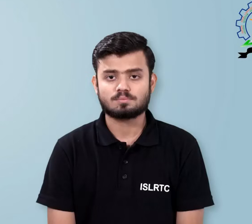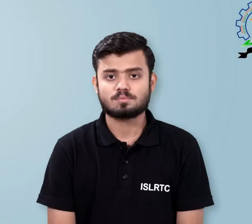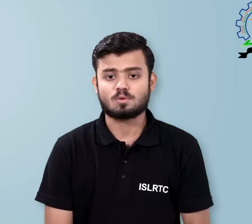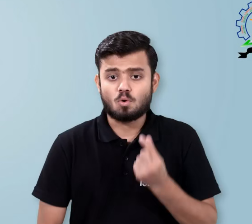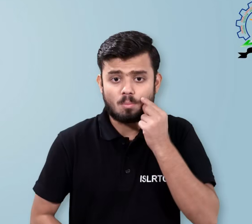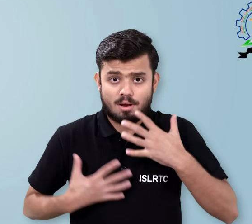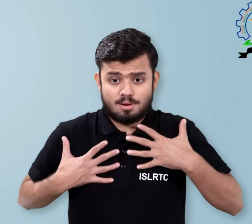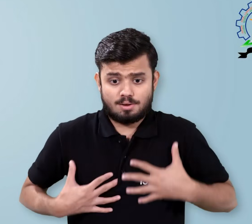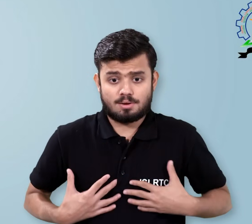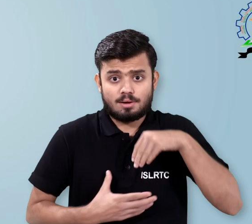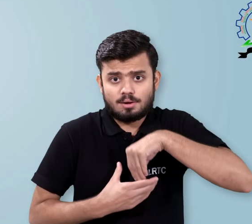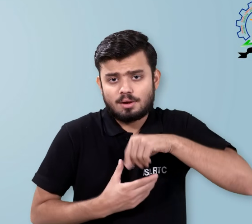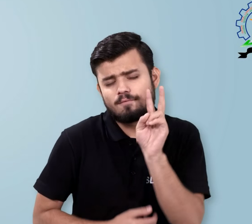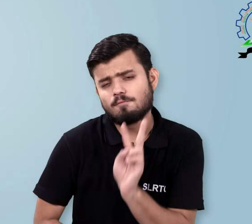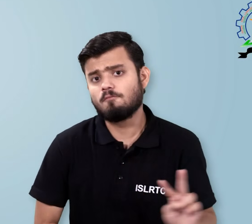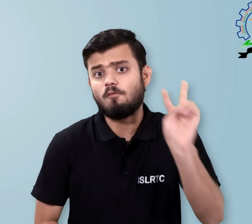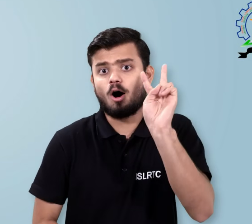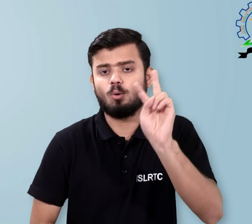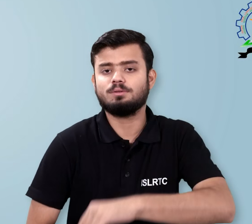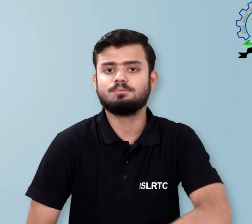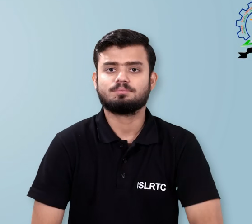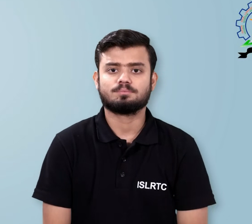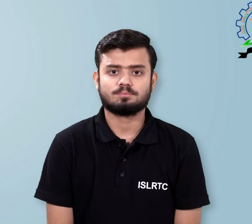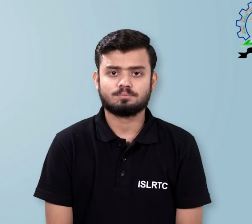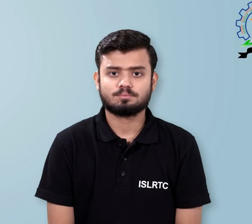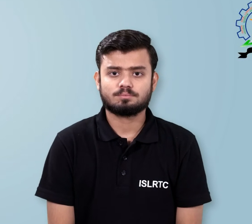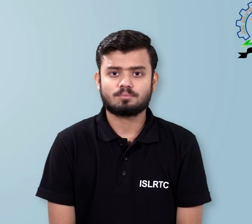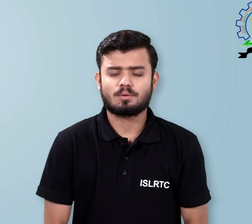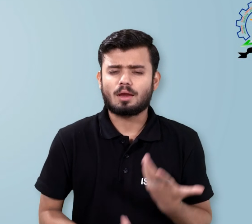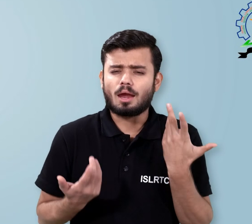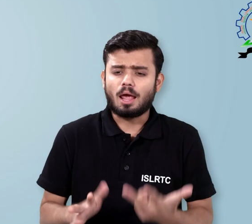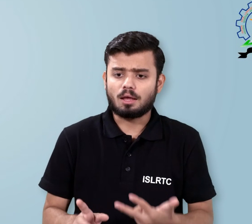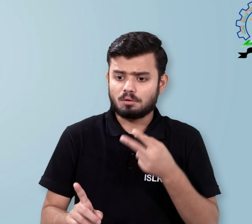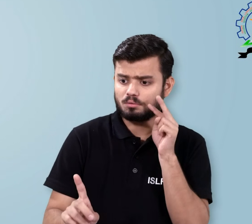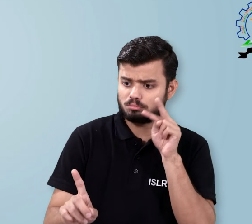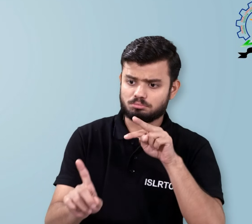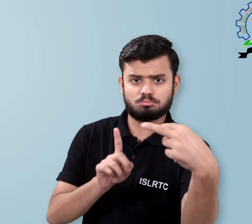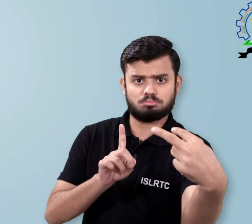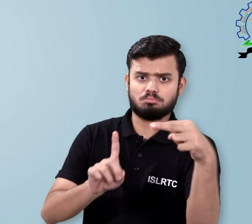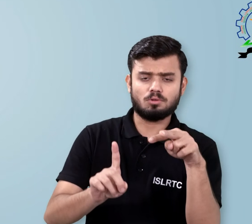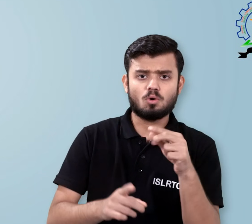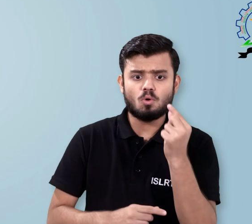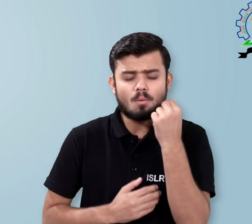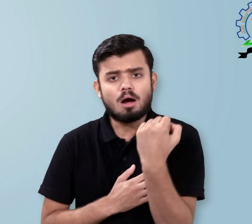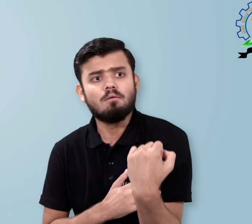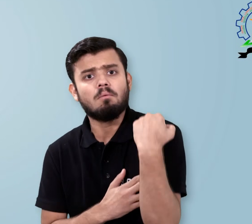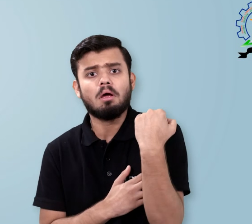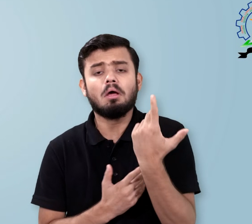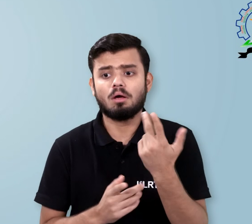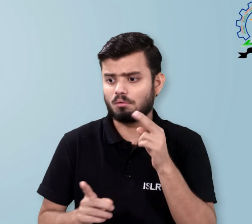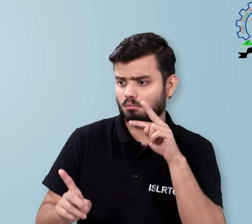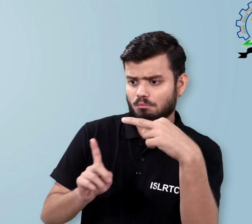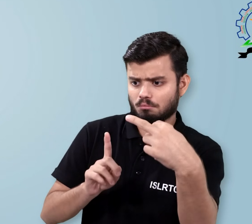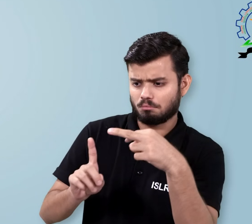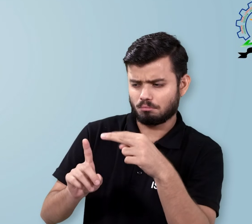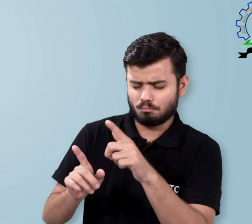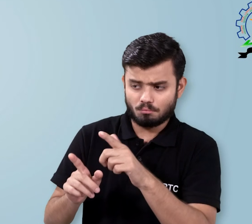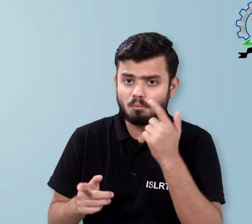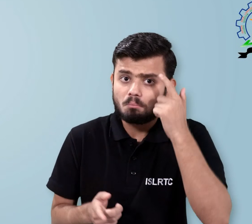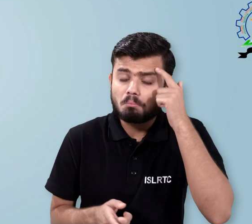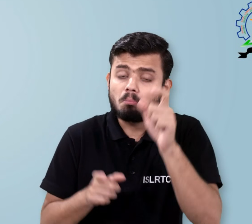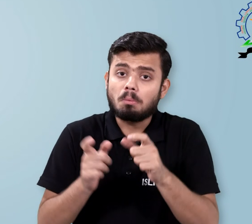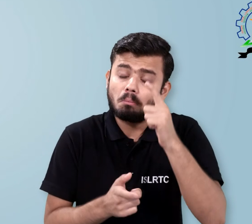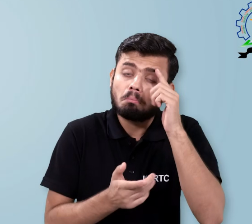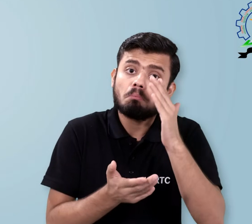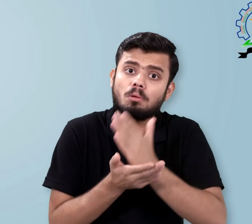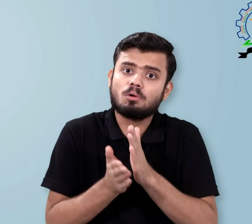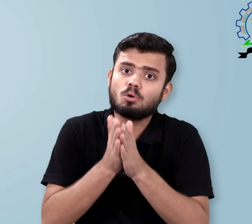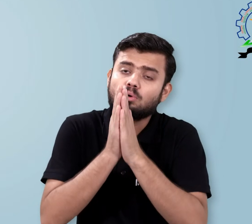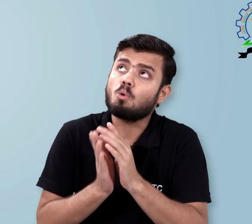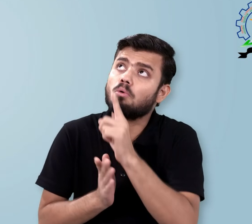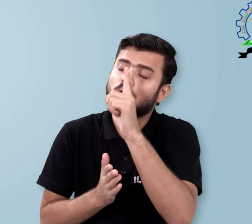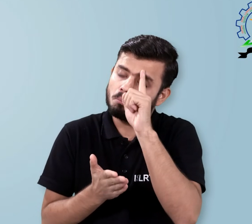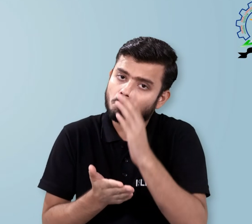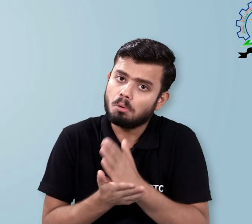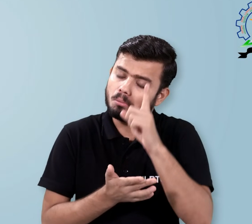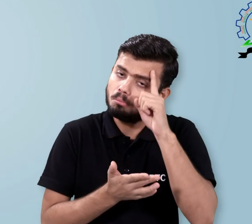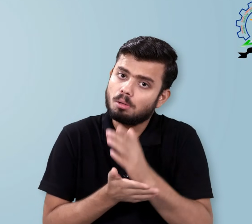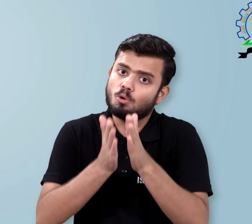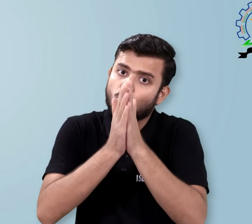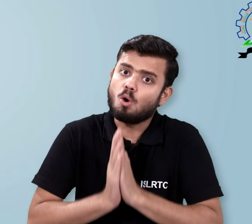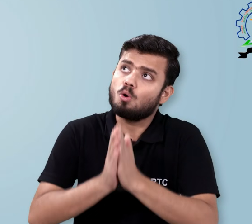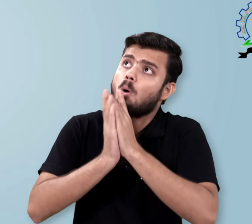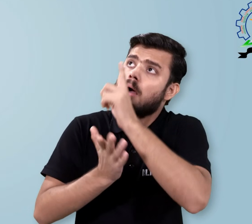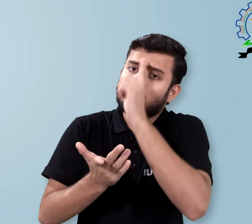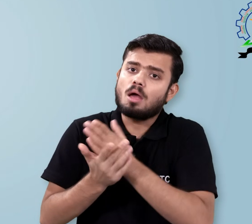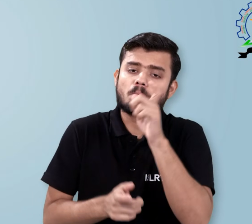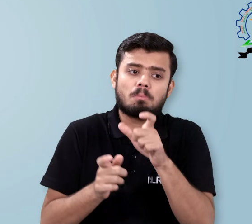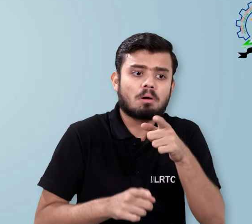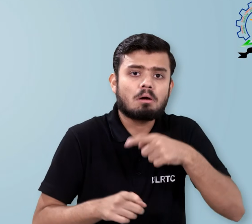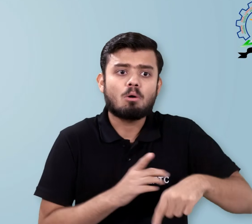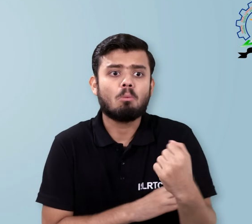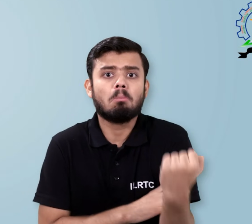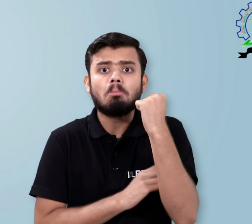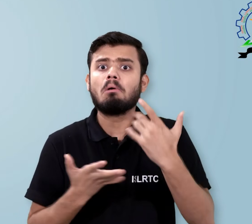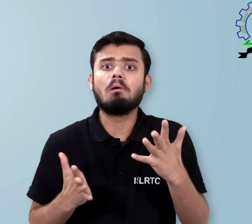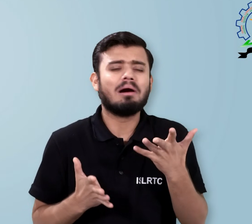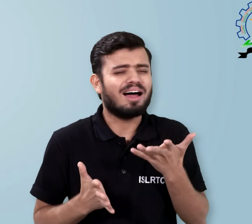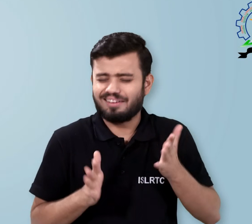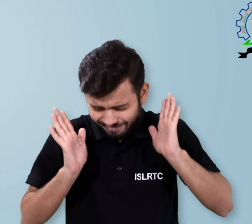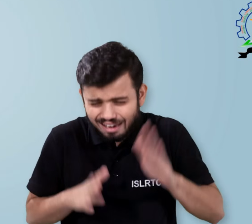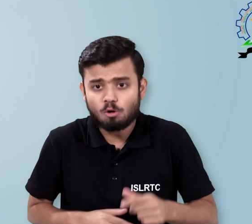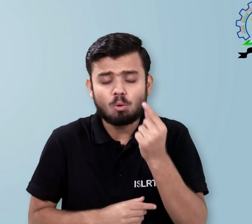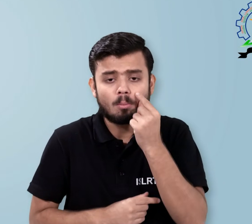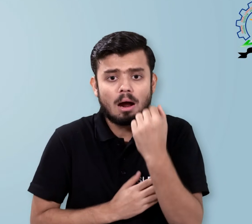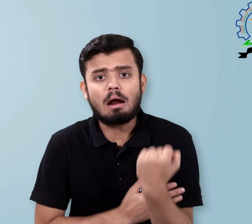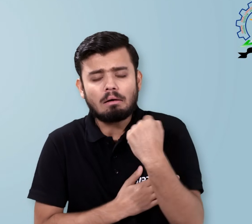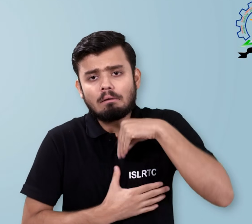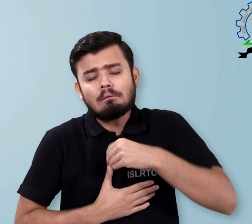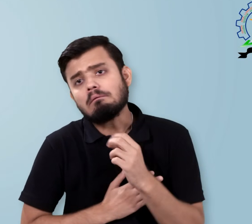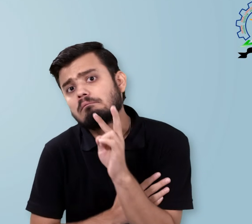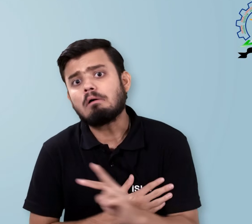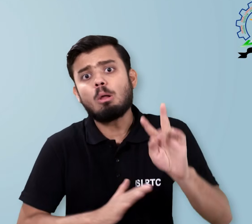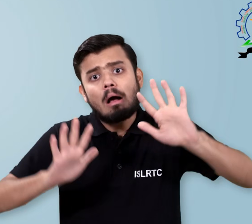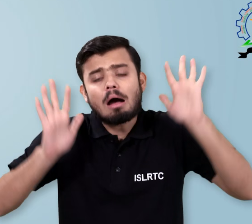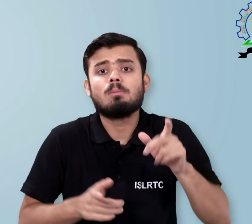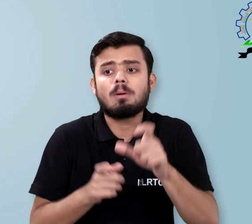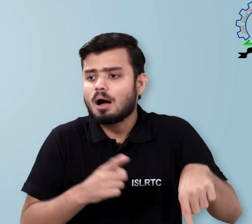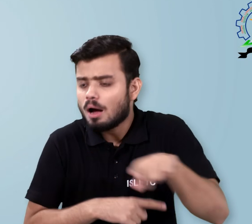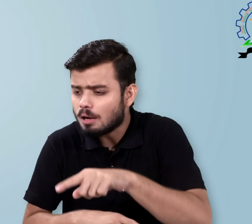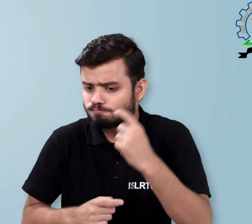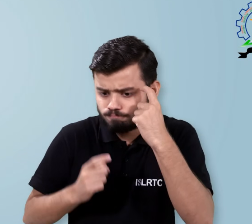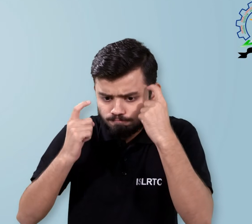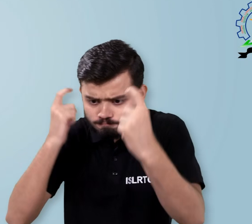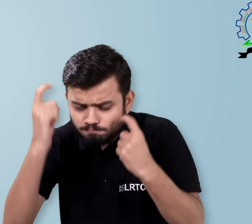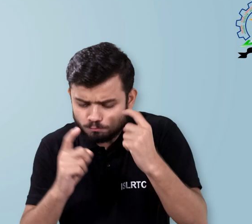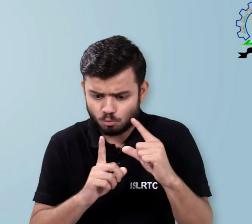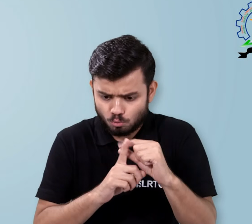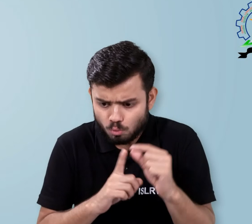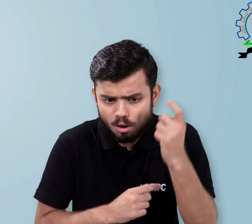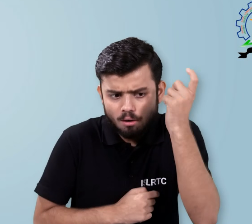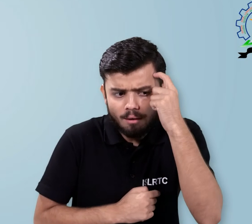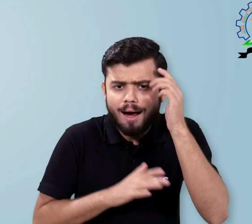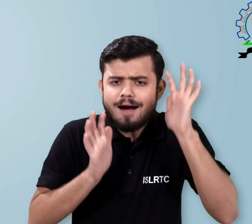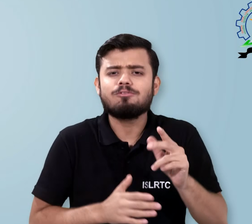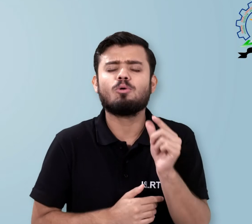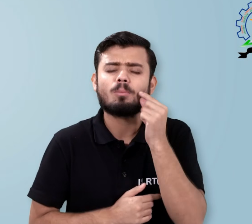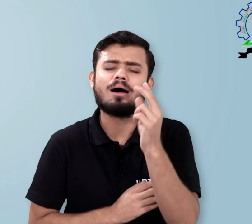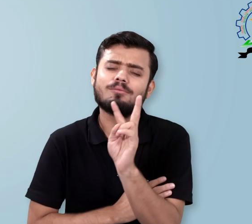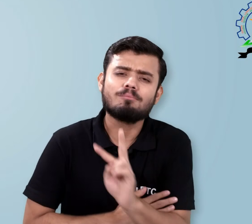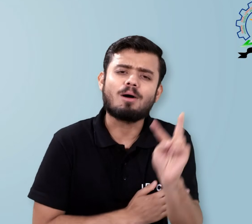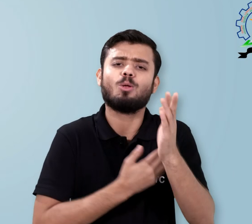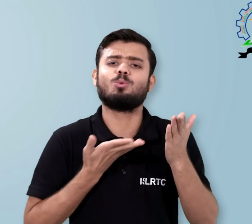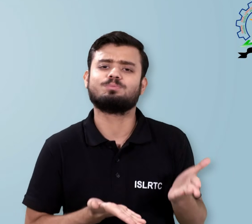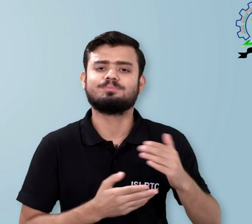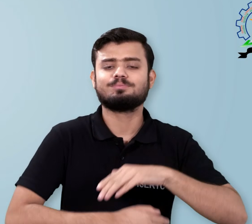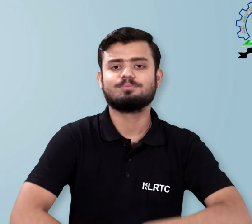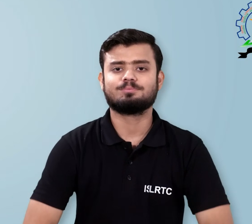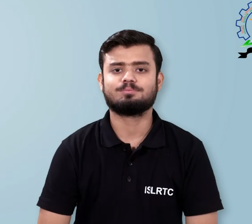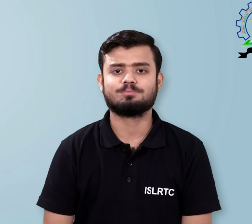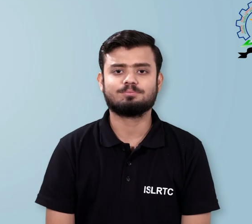Humanism It is a system of thought and reasoning based on human values and interests, often without accepting the beliefs of religion.